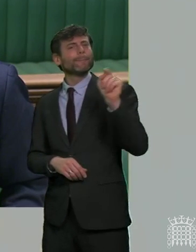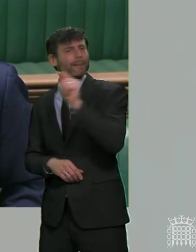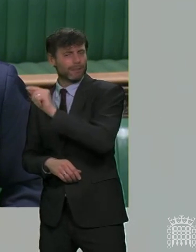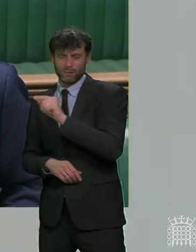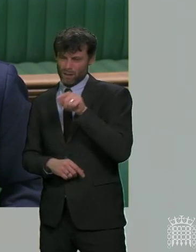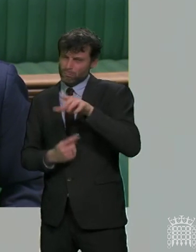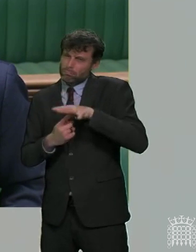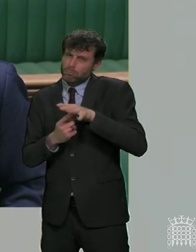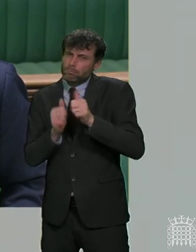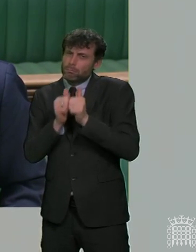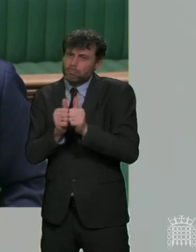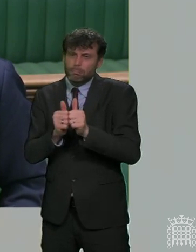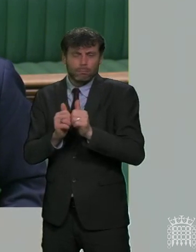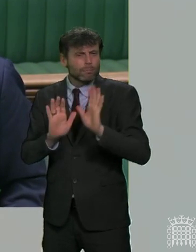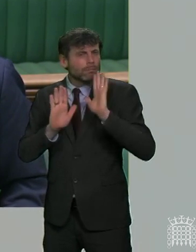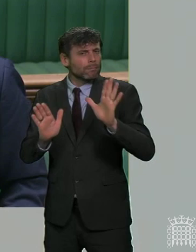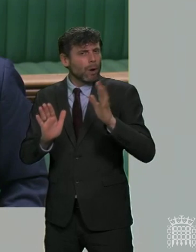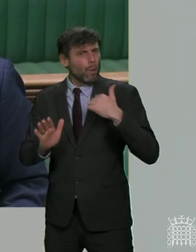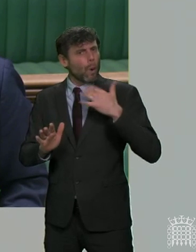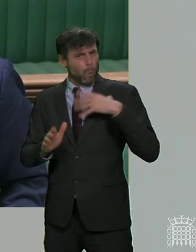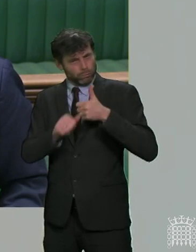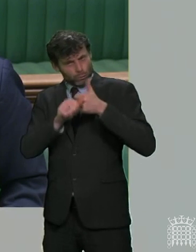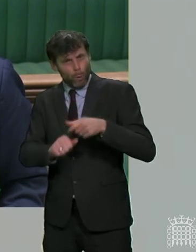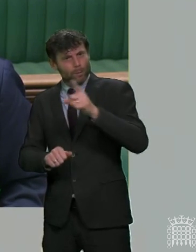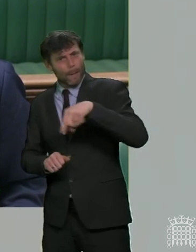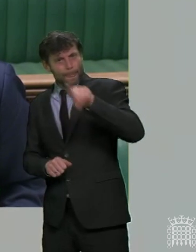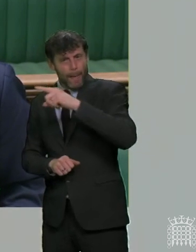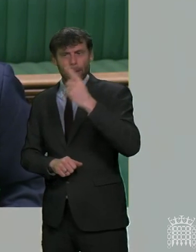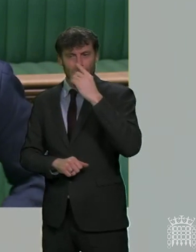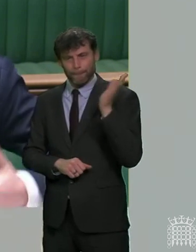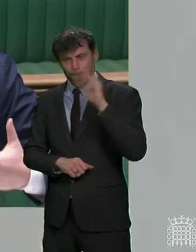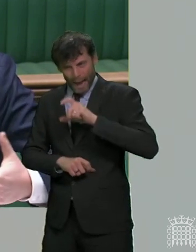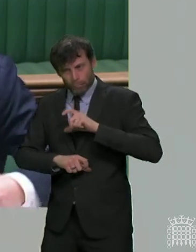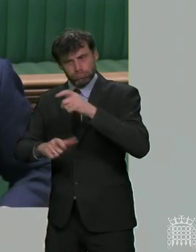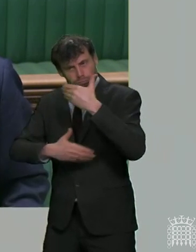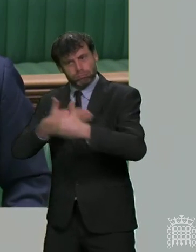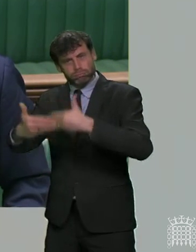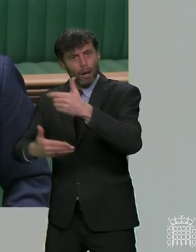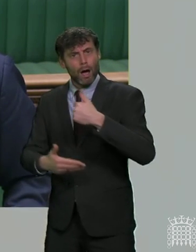They do an amazing job, and we want them to bounce back very strongly from the pandemic.